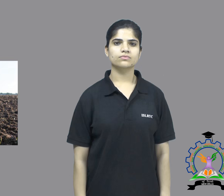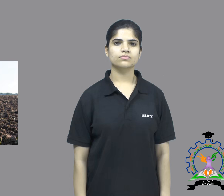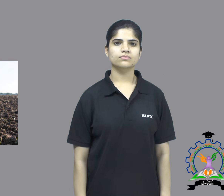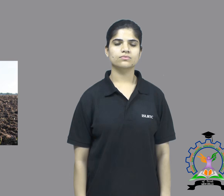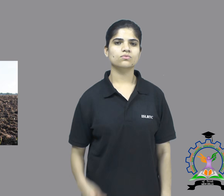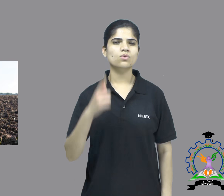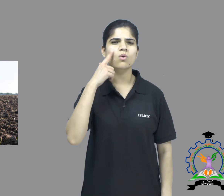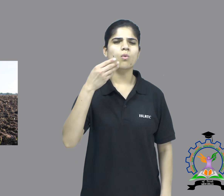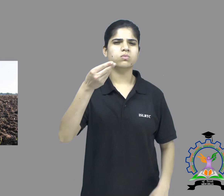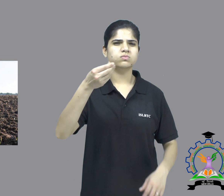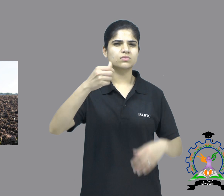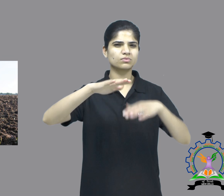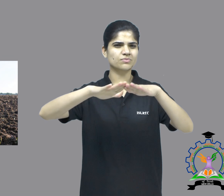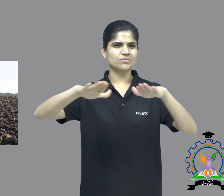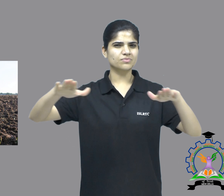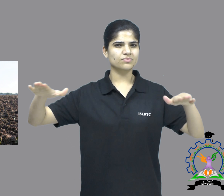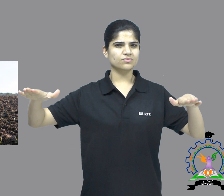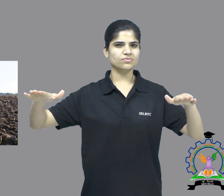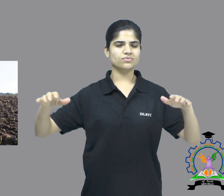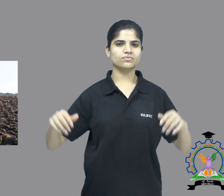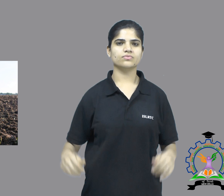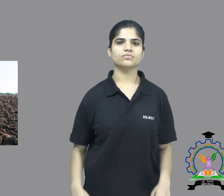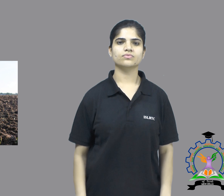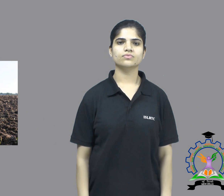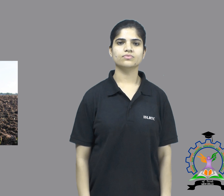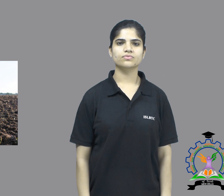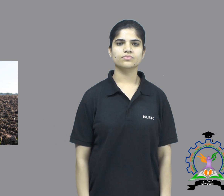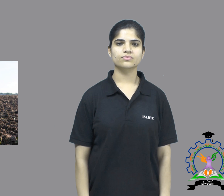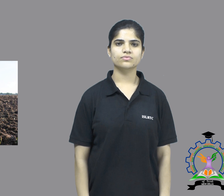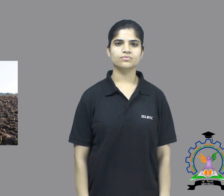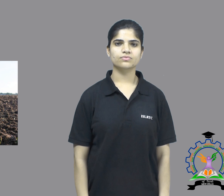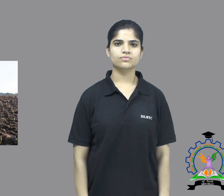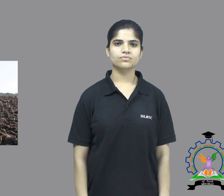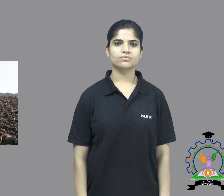Soil